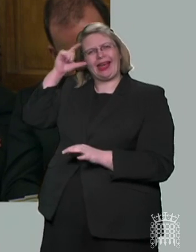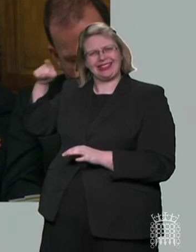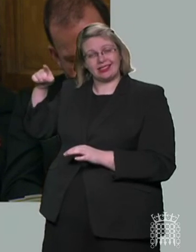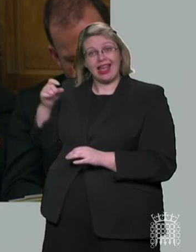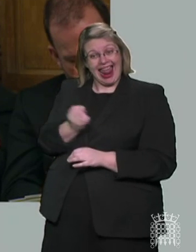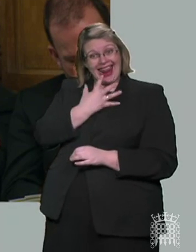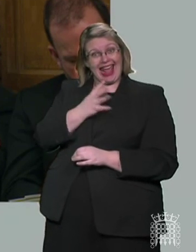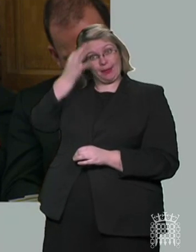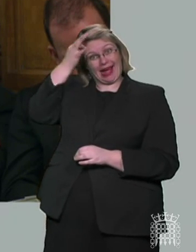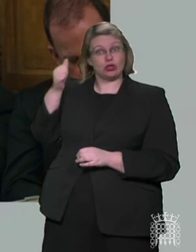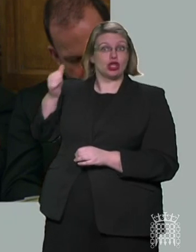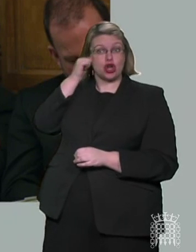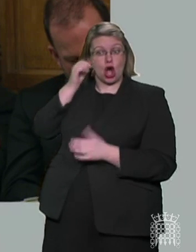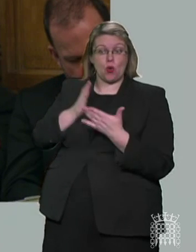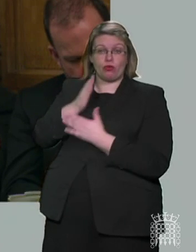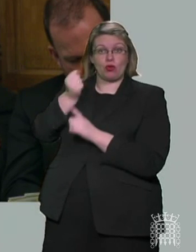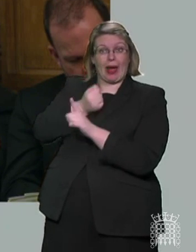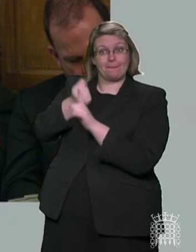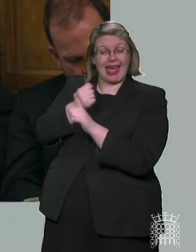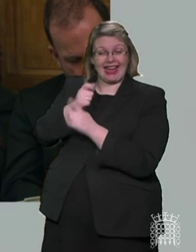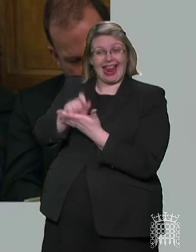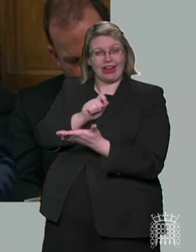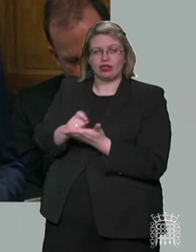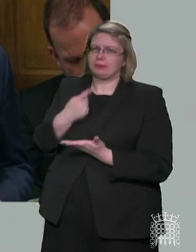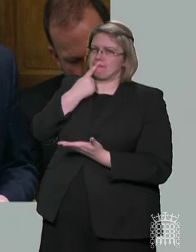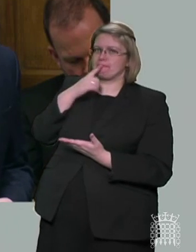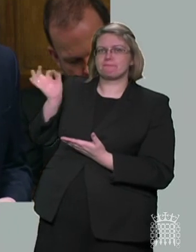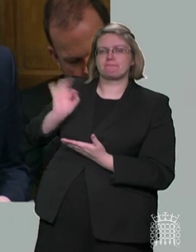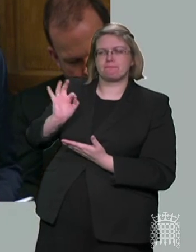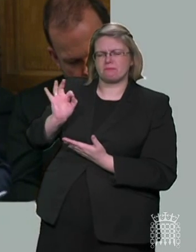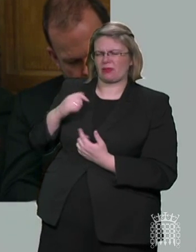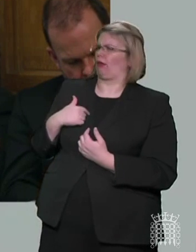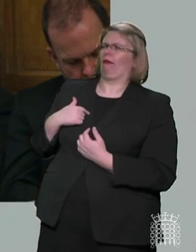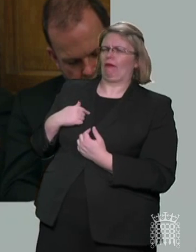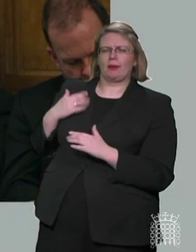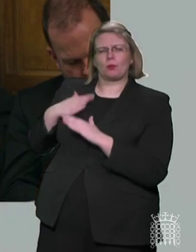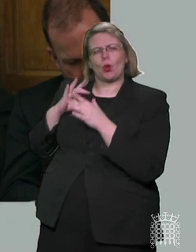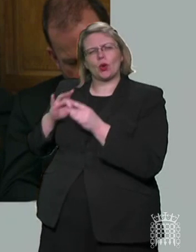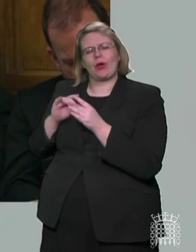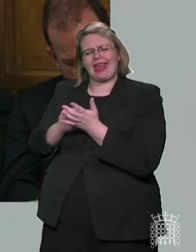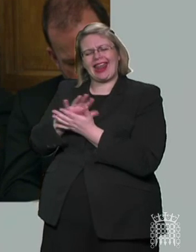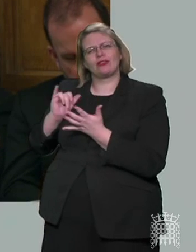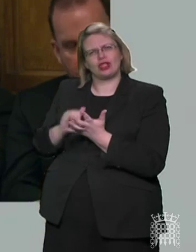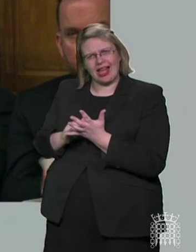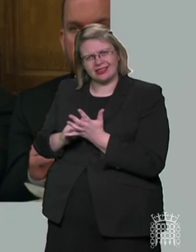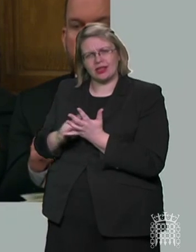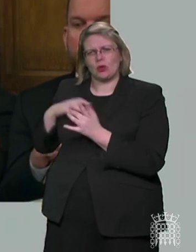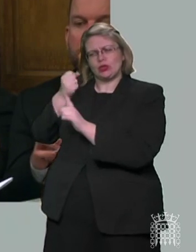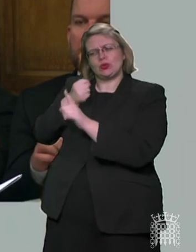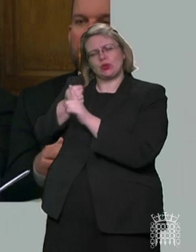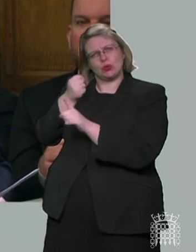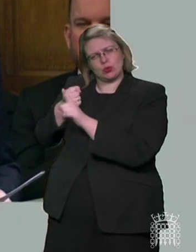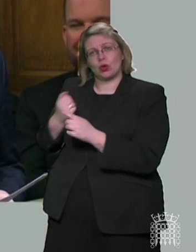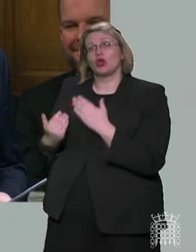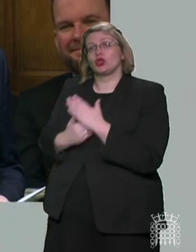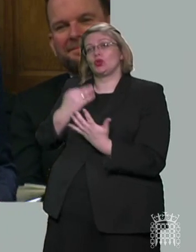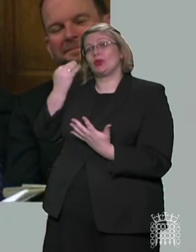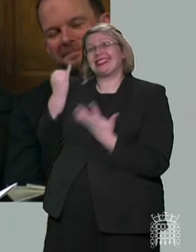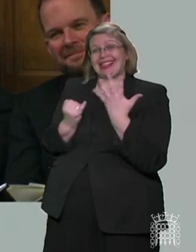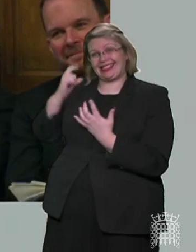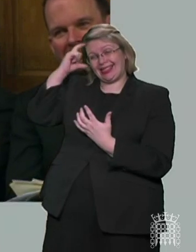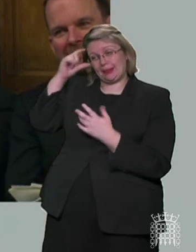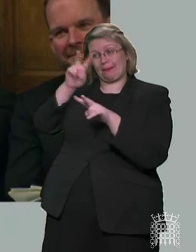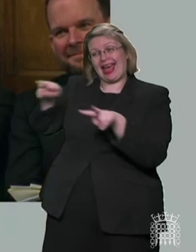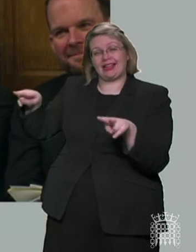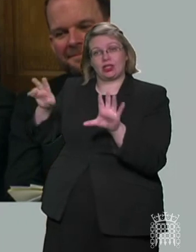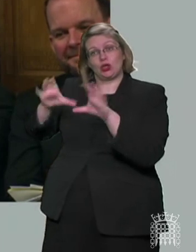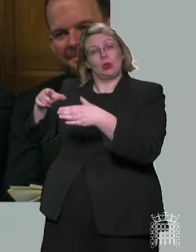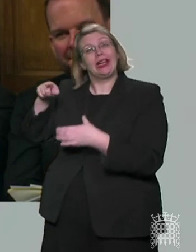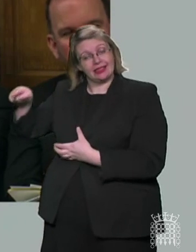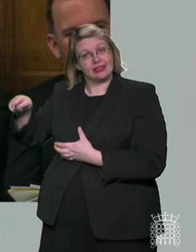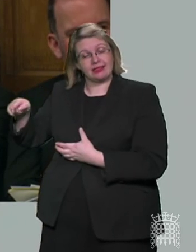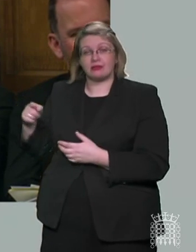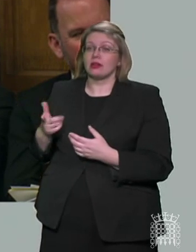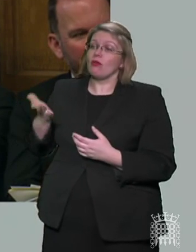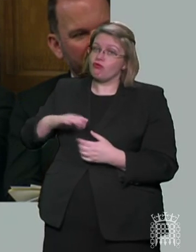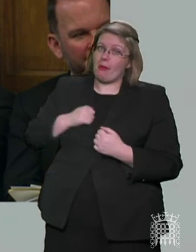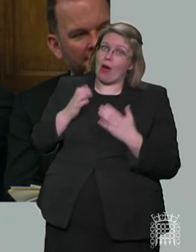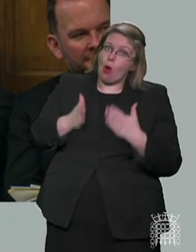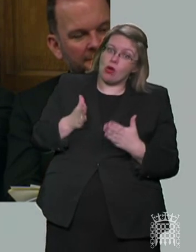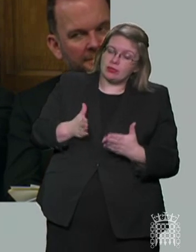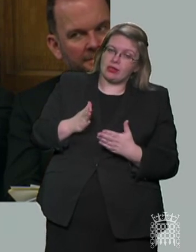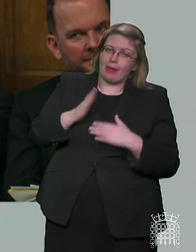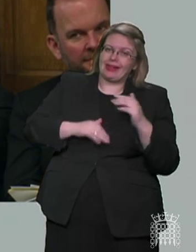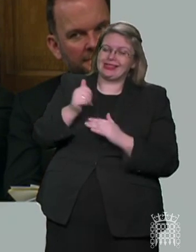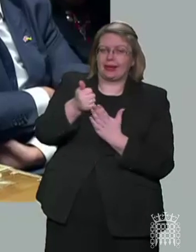After campaigning hard with Ministers and the Secretary of State, and working with my local NHS trust, a new 16-bed unit is now in the final stages of planning, and has been confirmed as part of this Government’s hospital building programme.